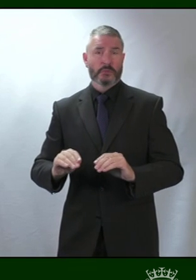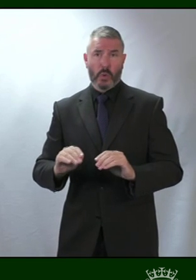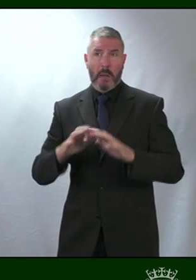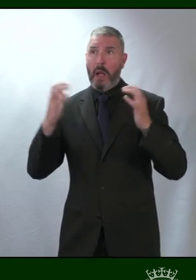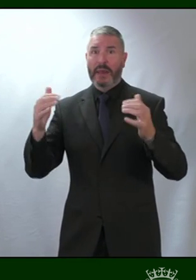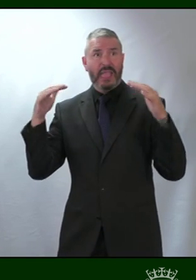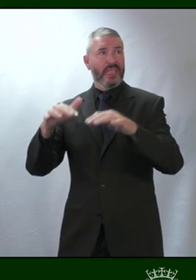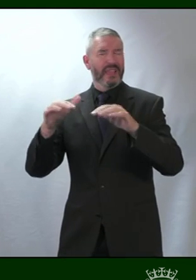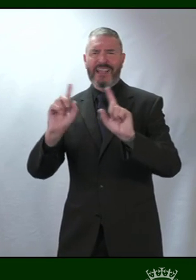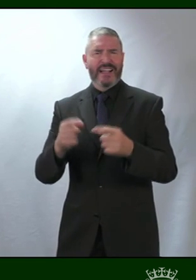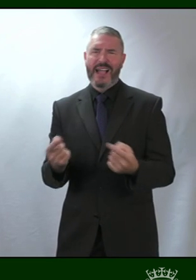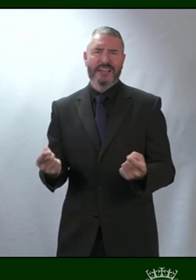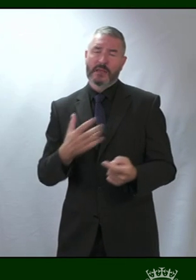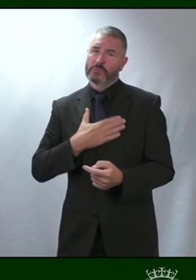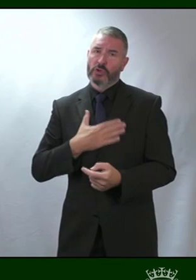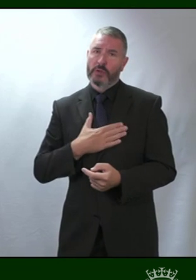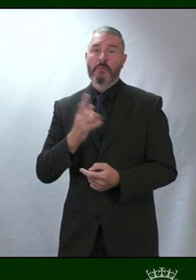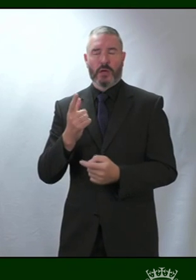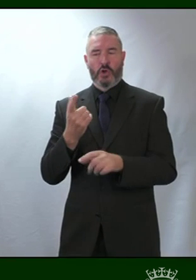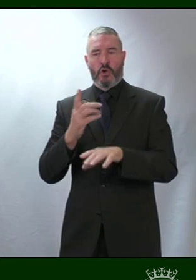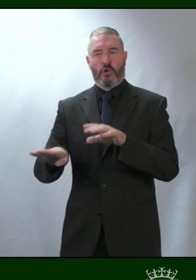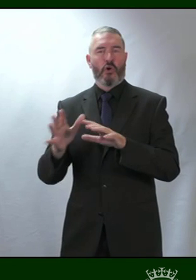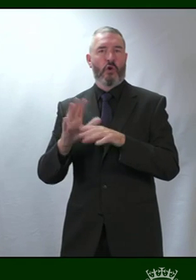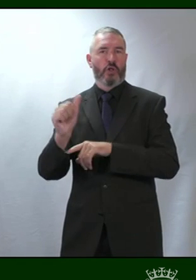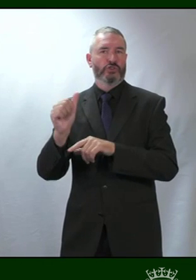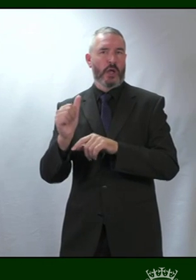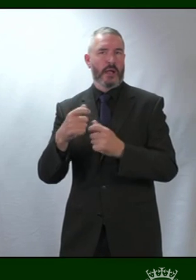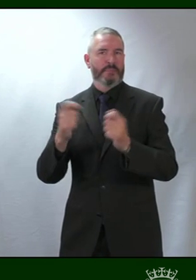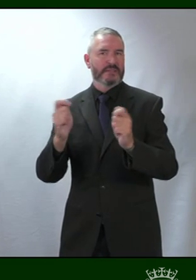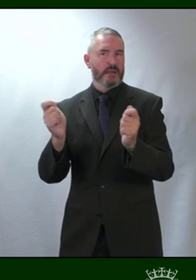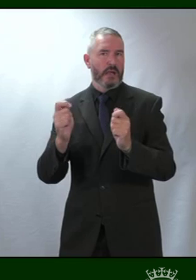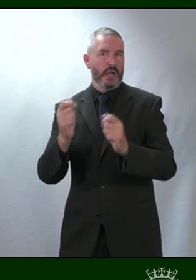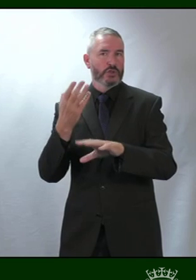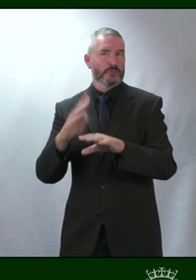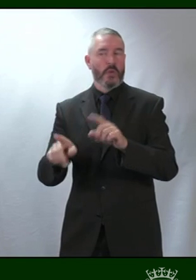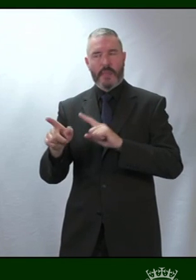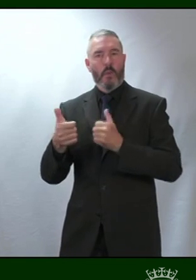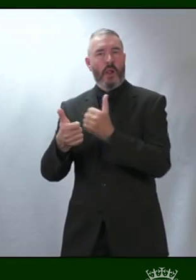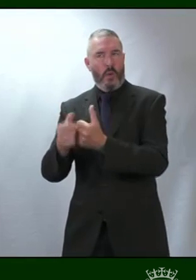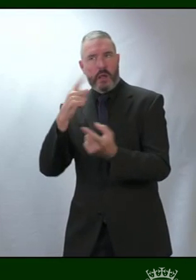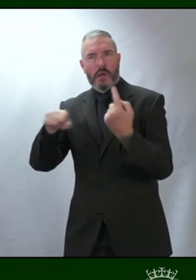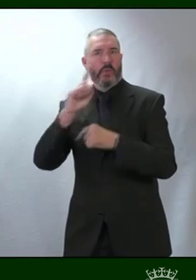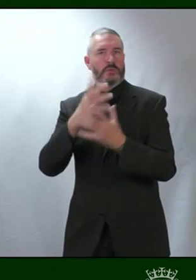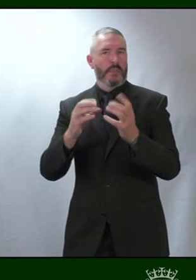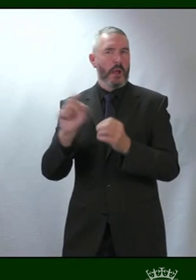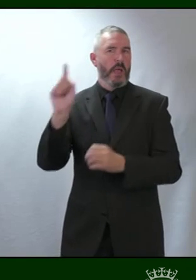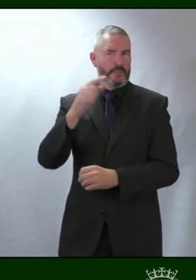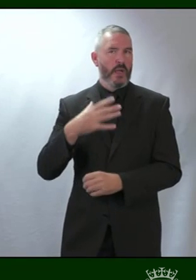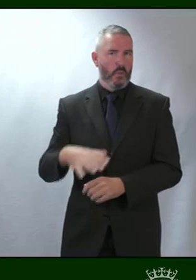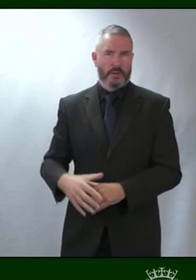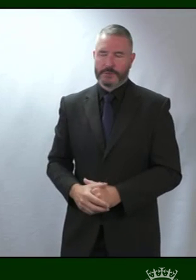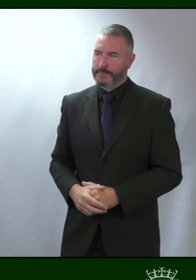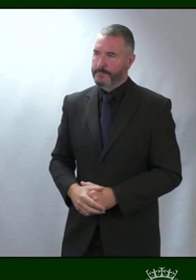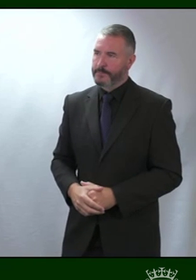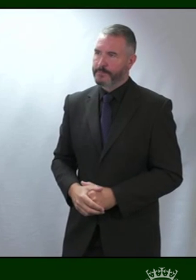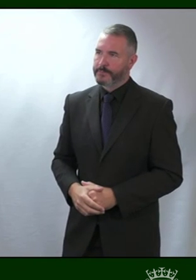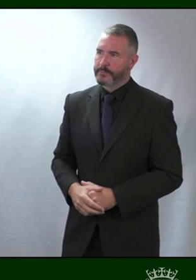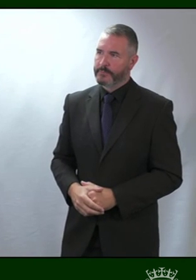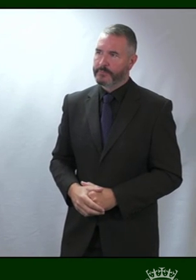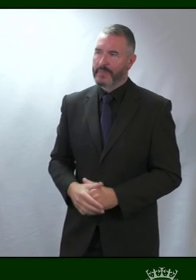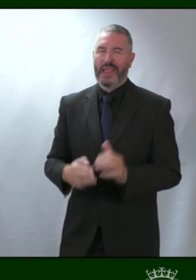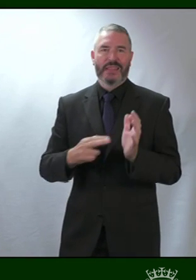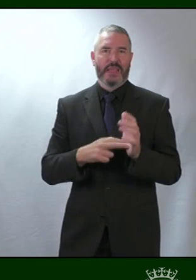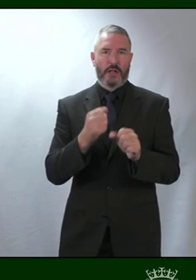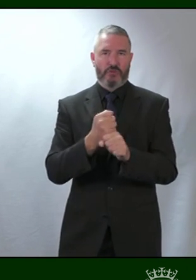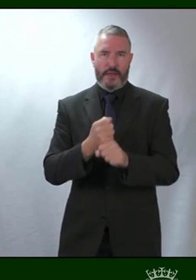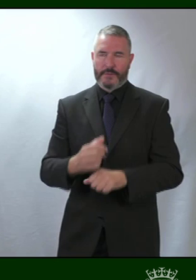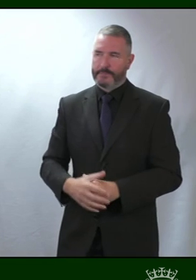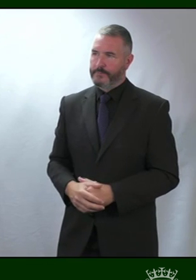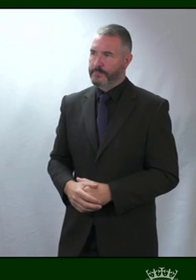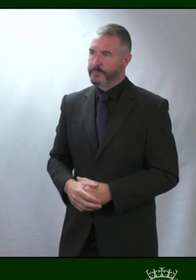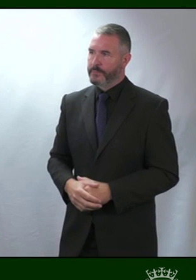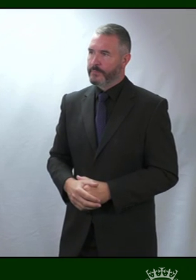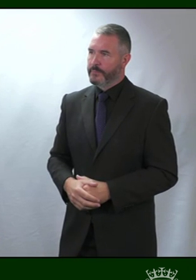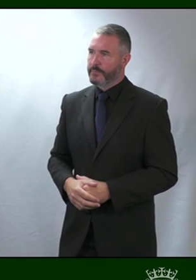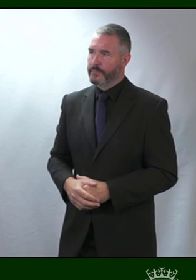Friend the Secretary of State for Digital, Culture, Media and Sport is looking actively at solutions to help Norwich City and other clubs.